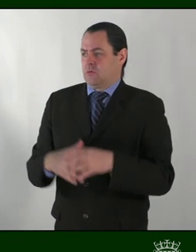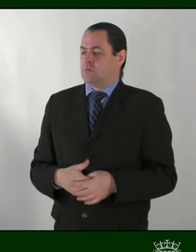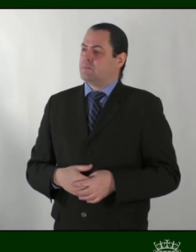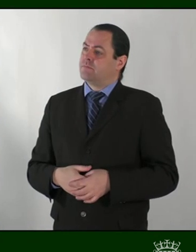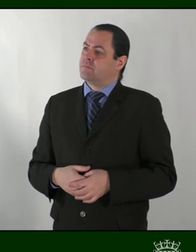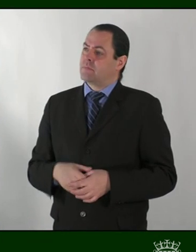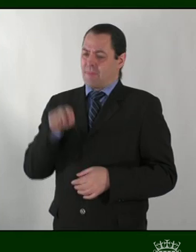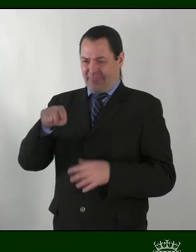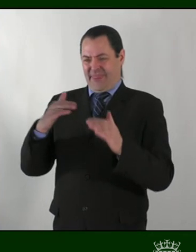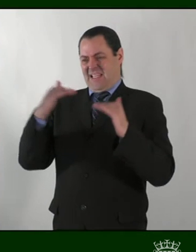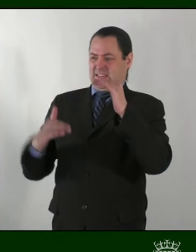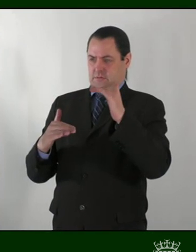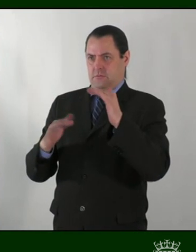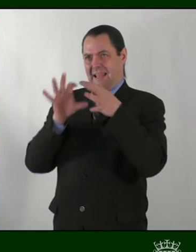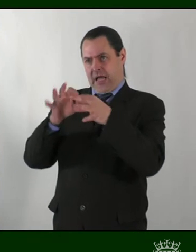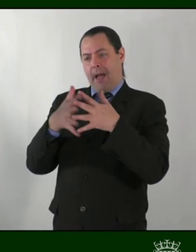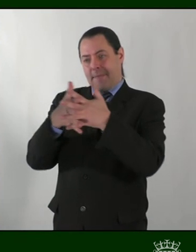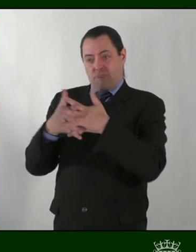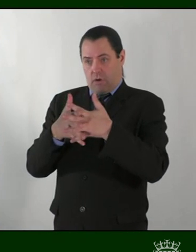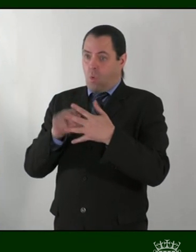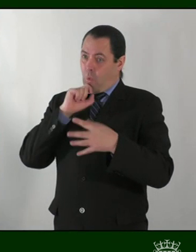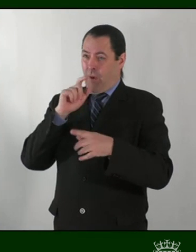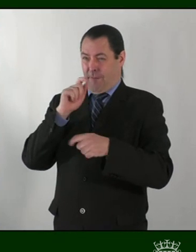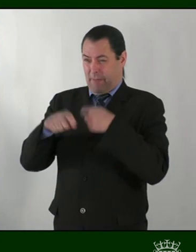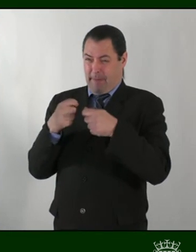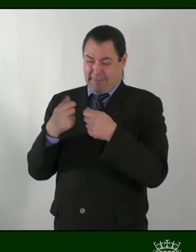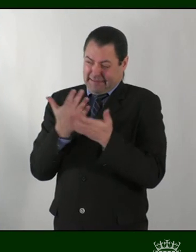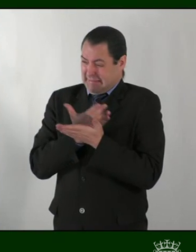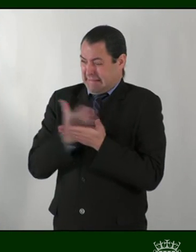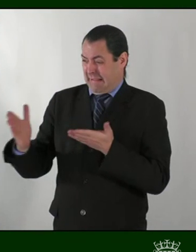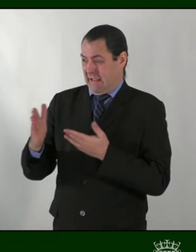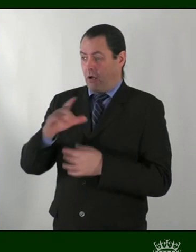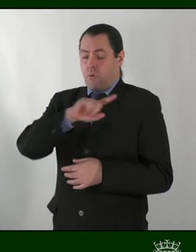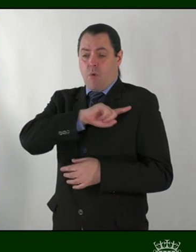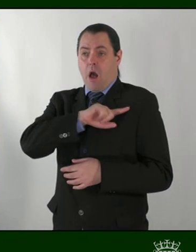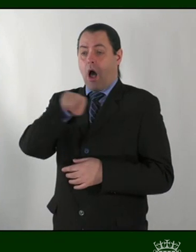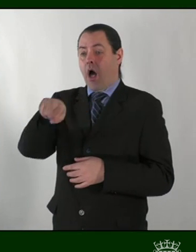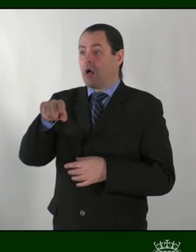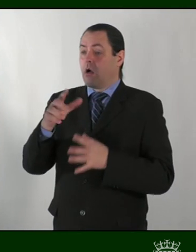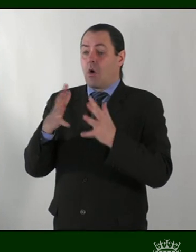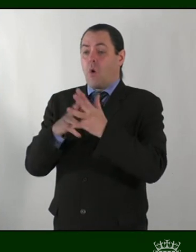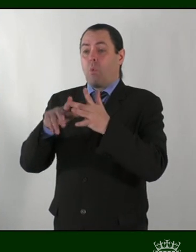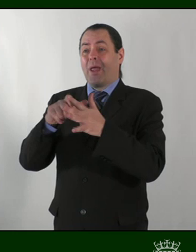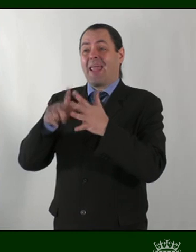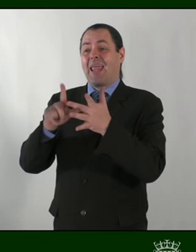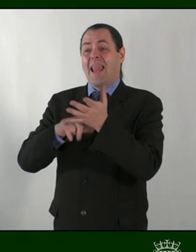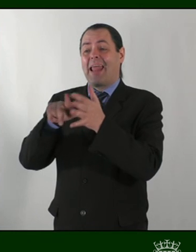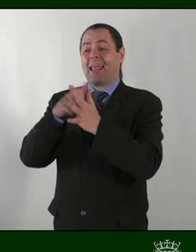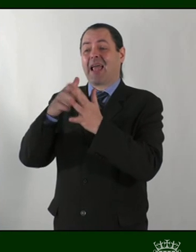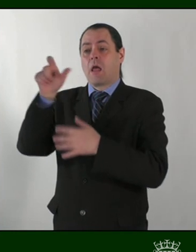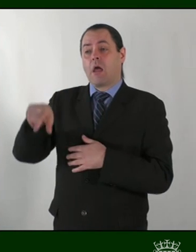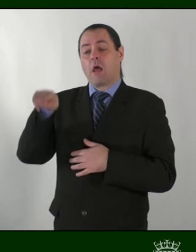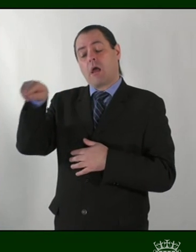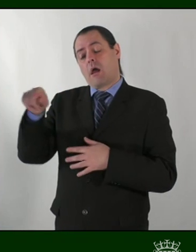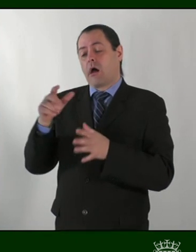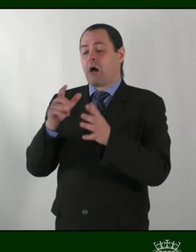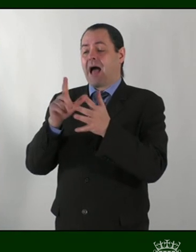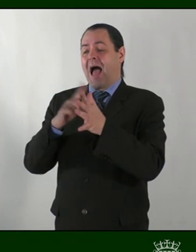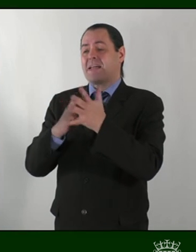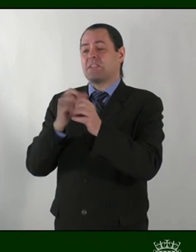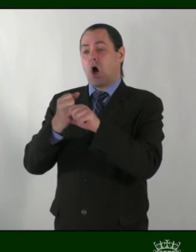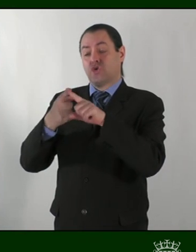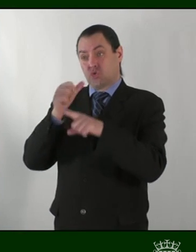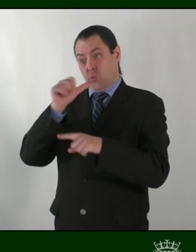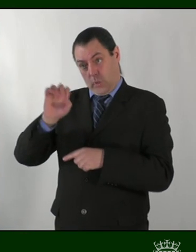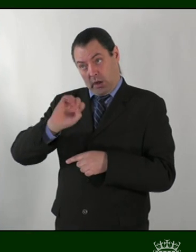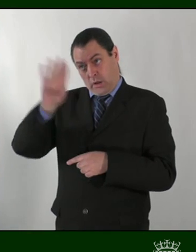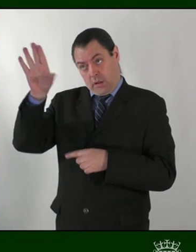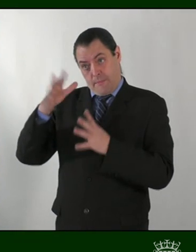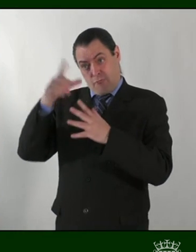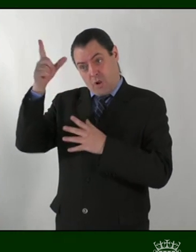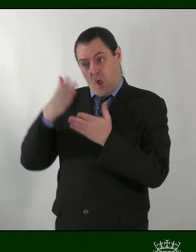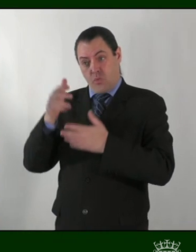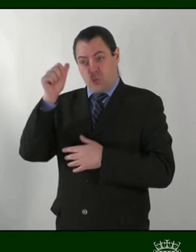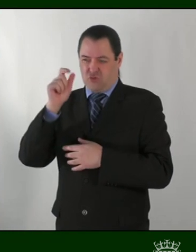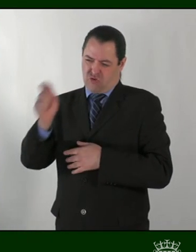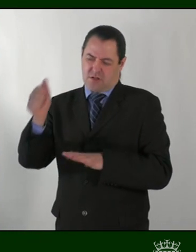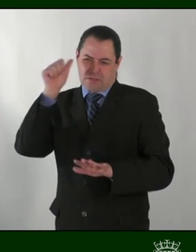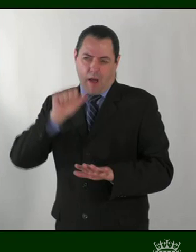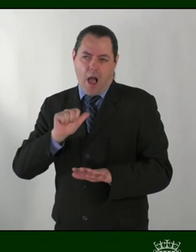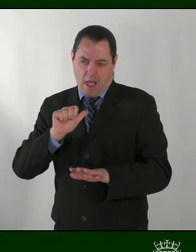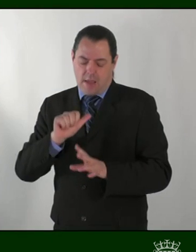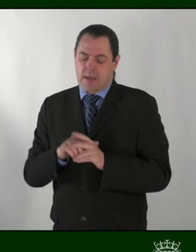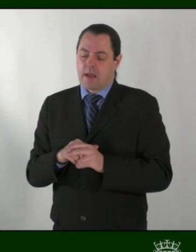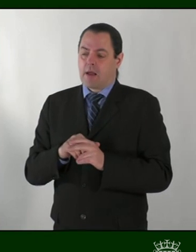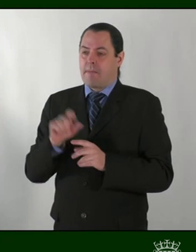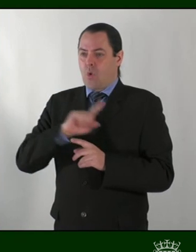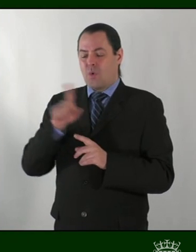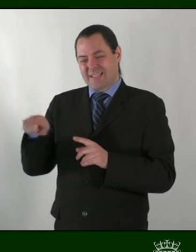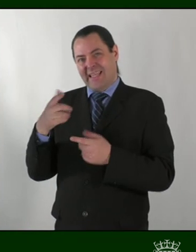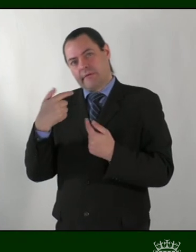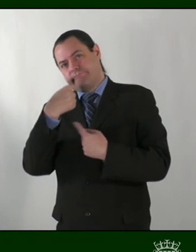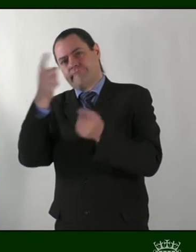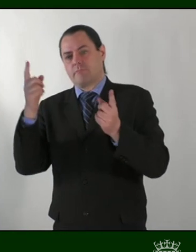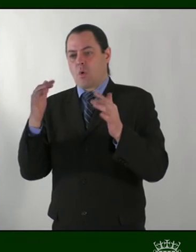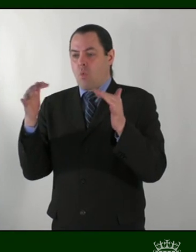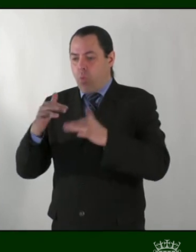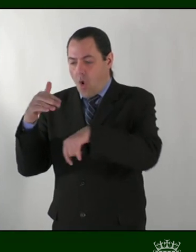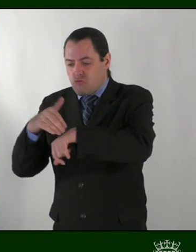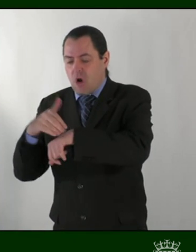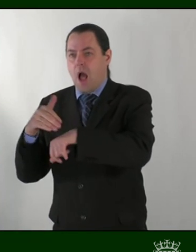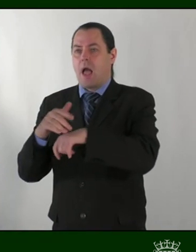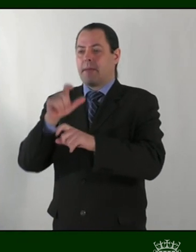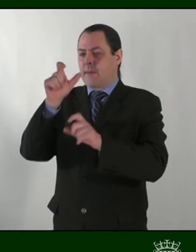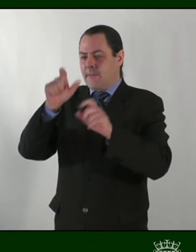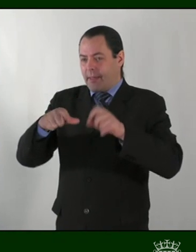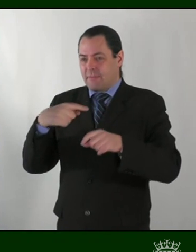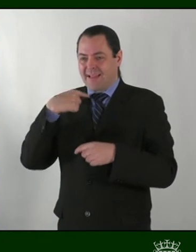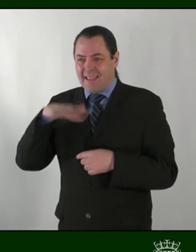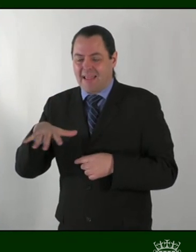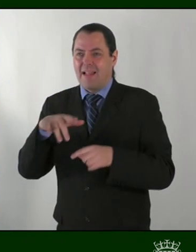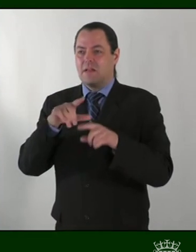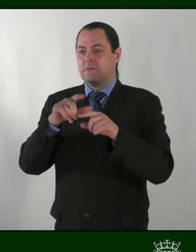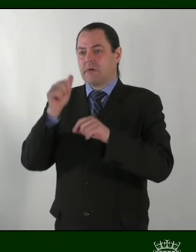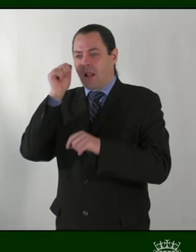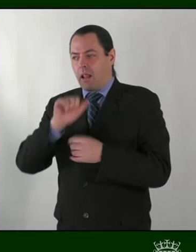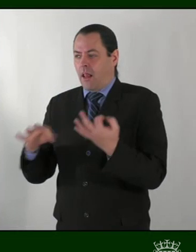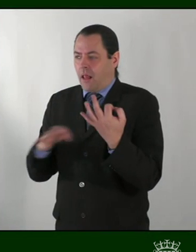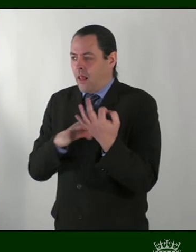This deep disparity with the US is about to be laid bare, when the courts decide whether the WikiLeaks publisher Julian Assange will be extradited to the US on charges of espionage and for exposing war crimes, including the murder of civilians and large-scale corruption.